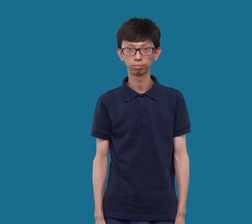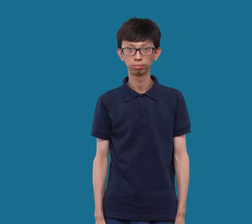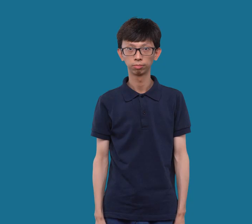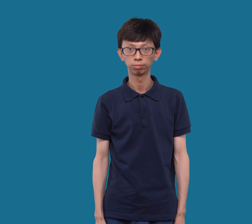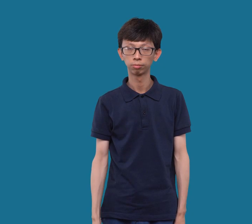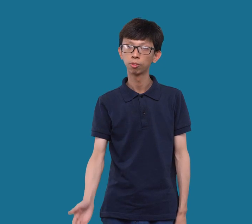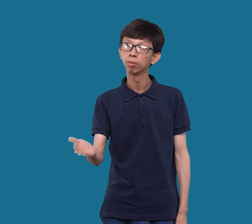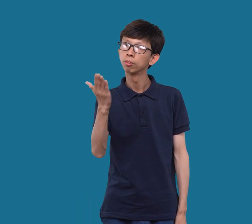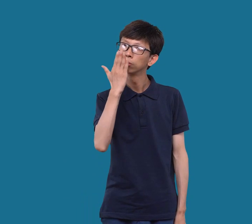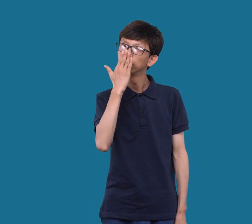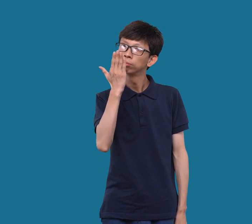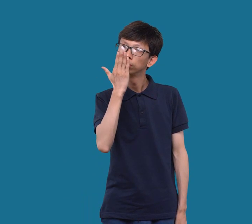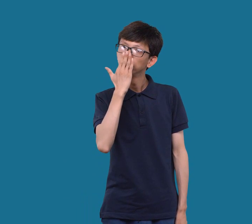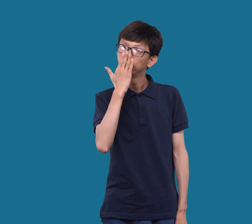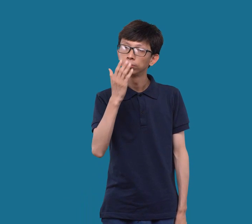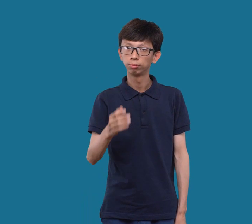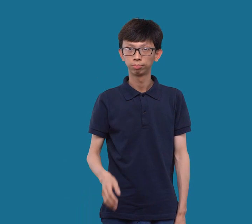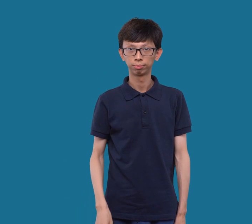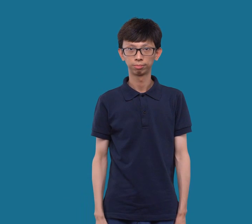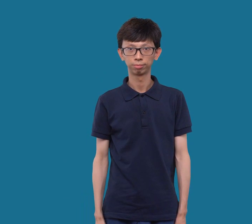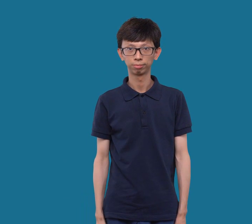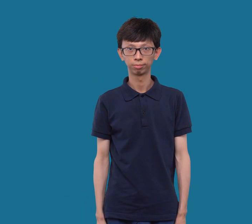thơm